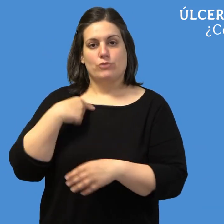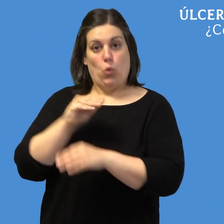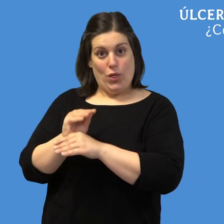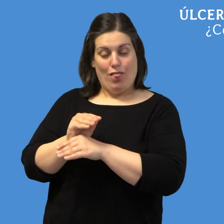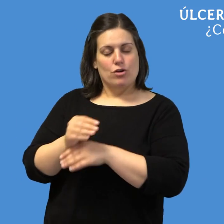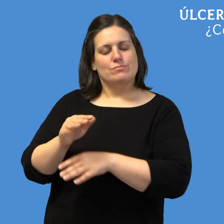cuidar